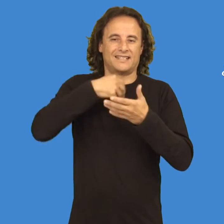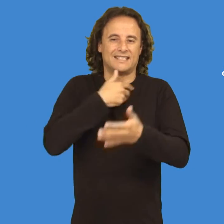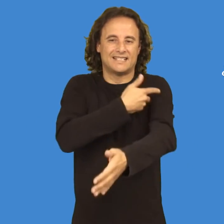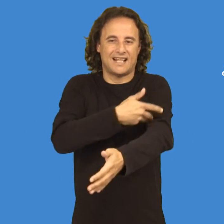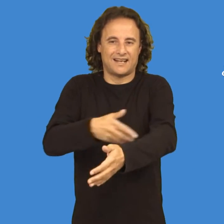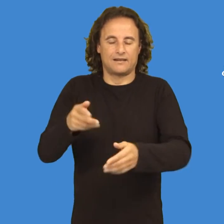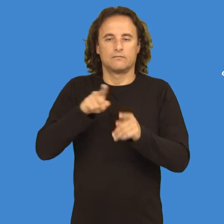sangre